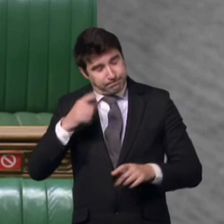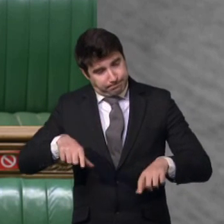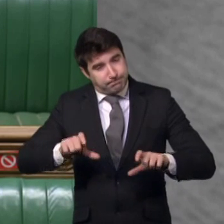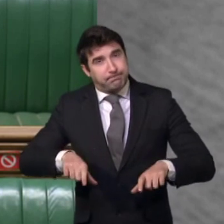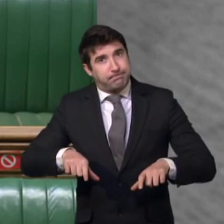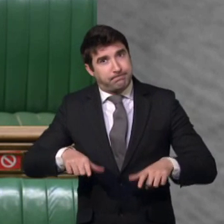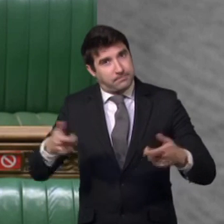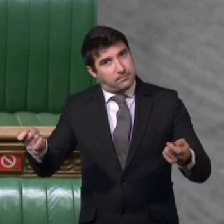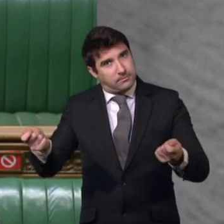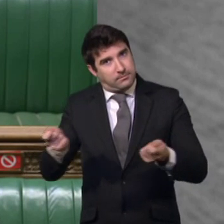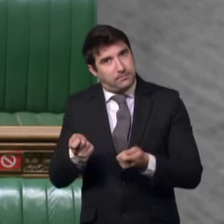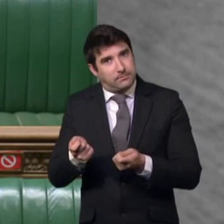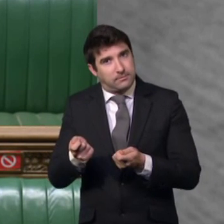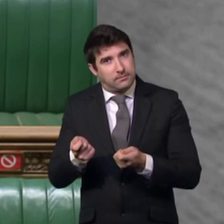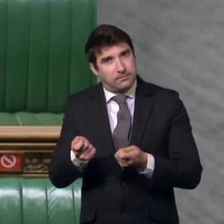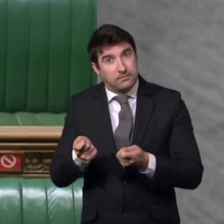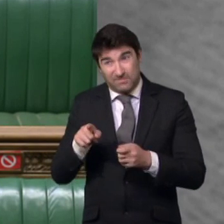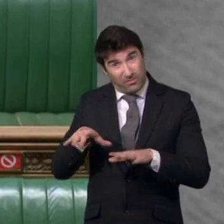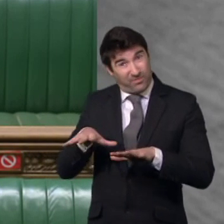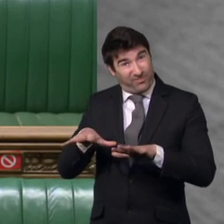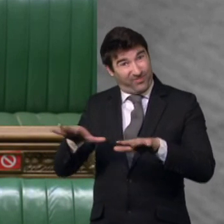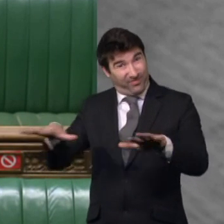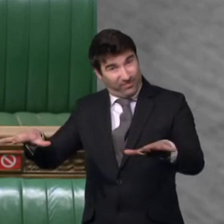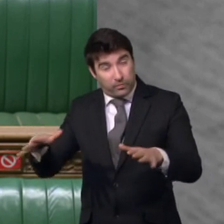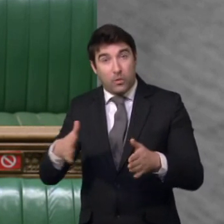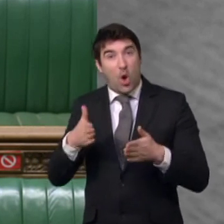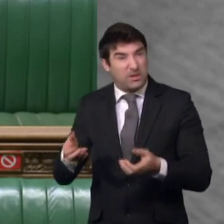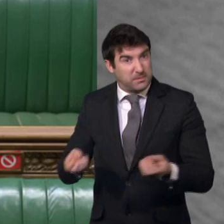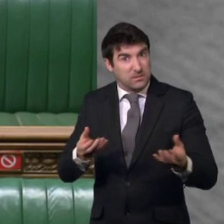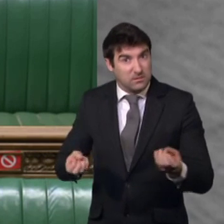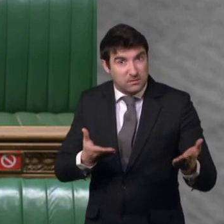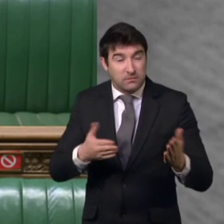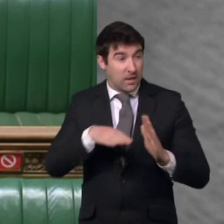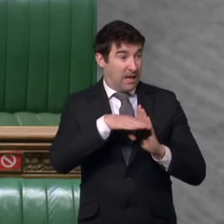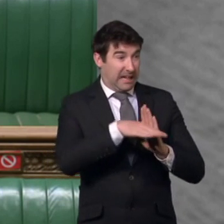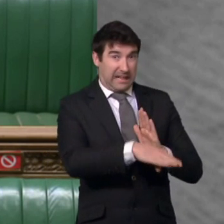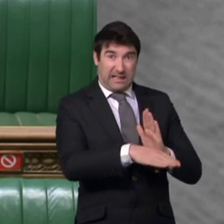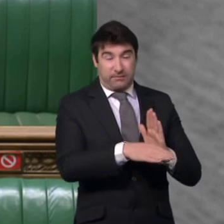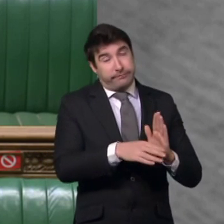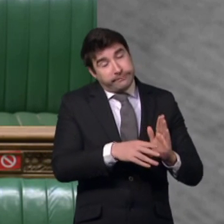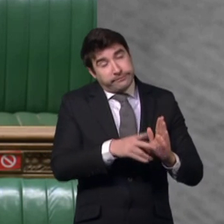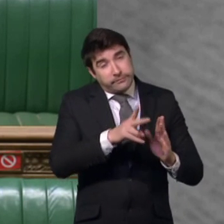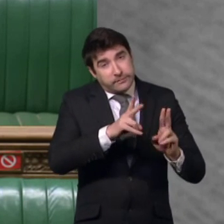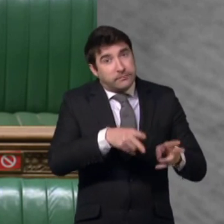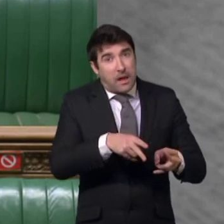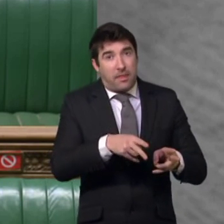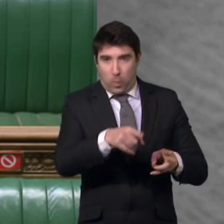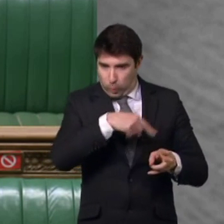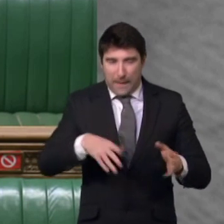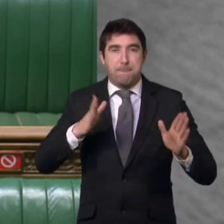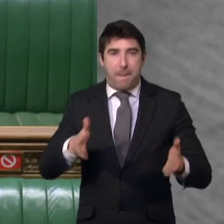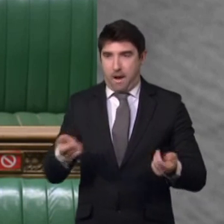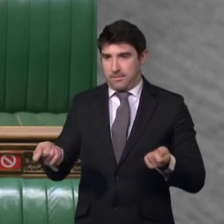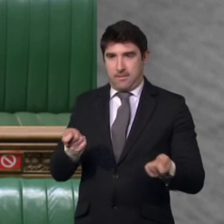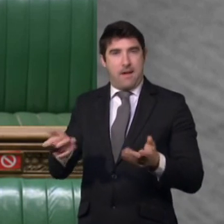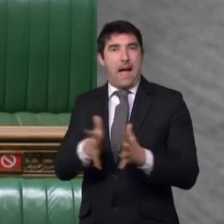Sharply rising cases and the hospitalisations that follow demonstrate the need to act where the virus is spreading.